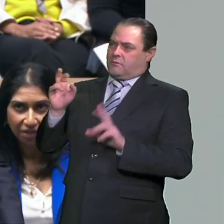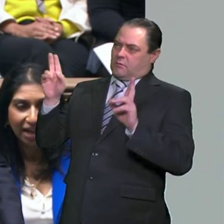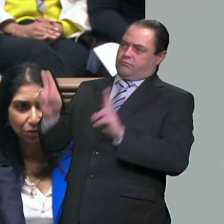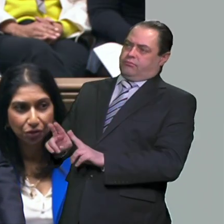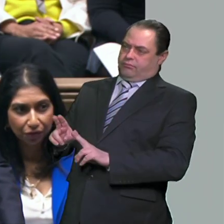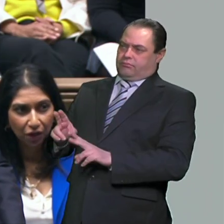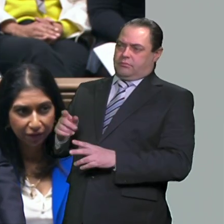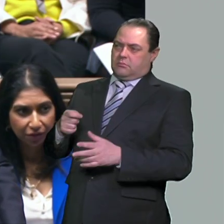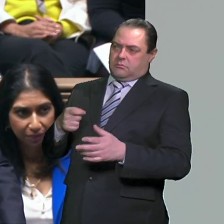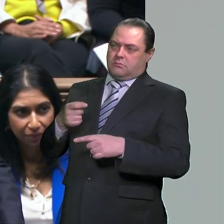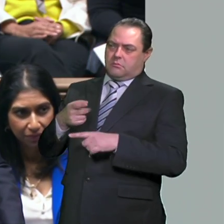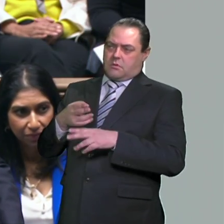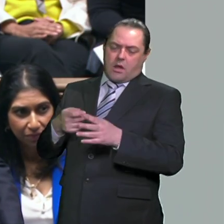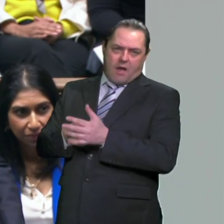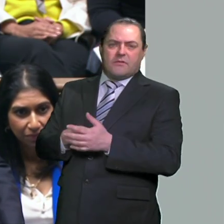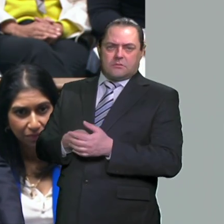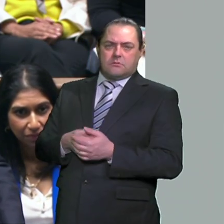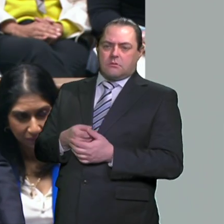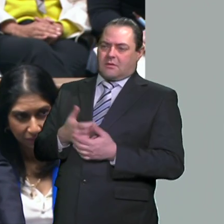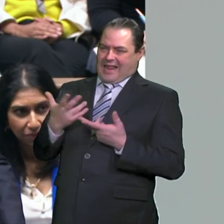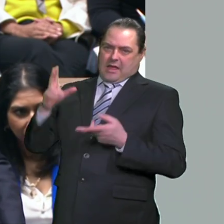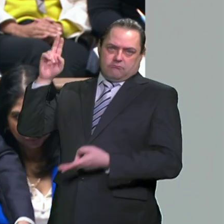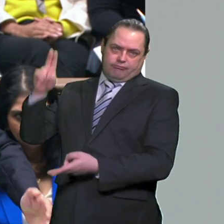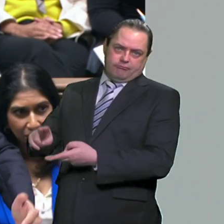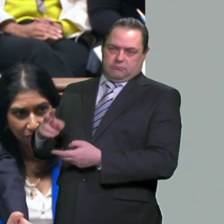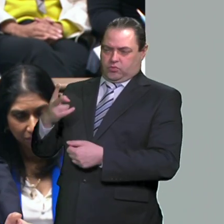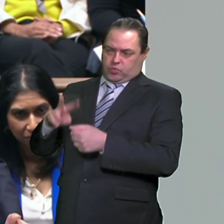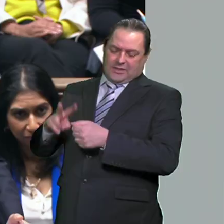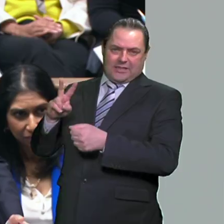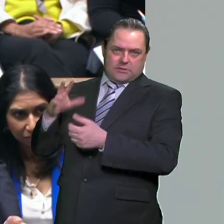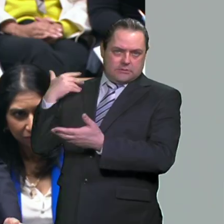Violent crime is now down considerably over the past few years.